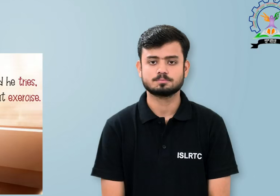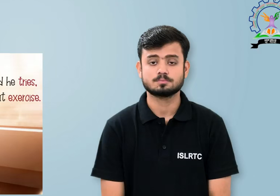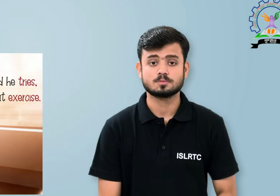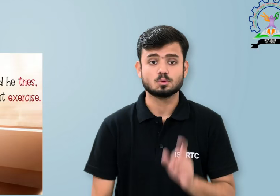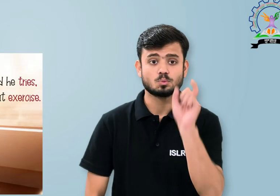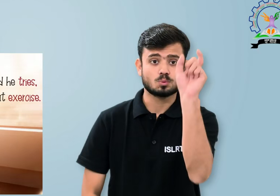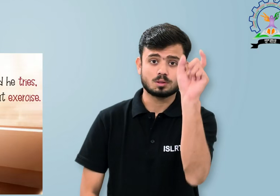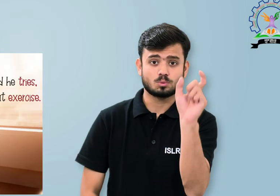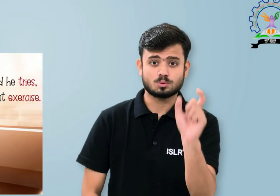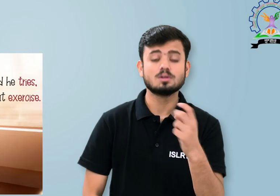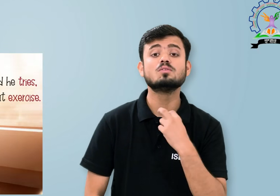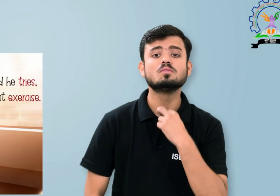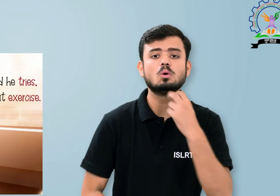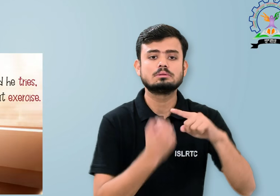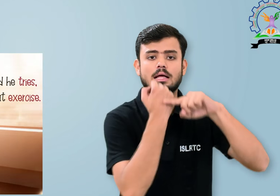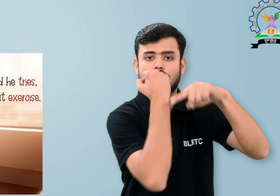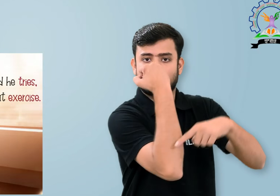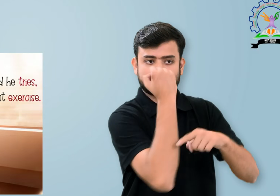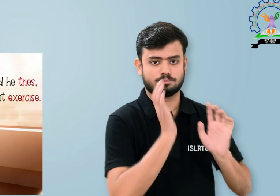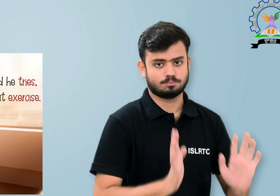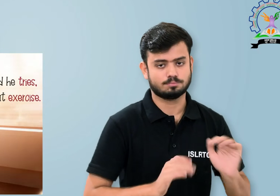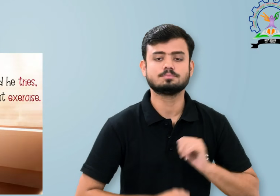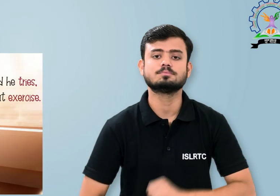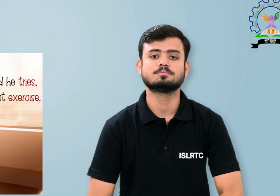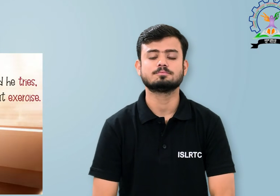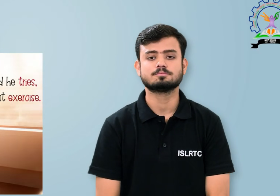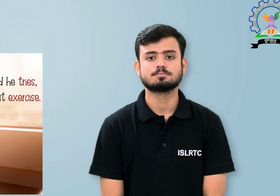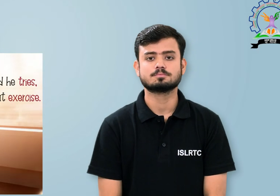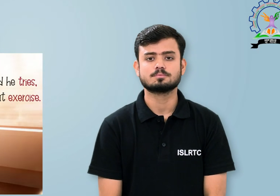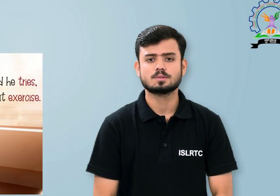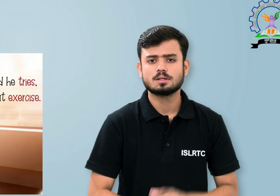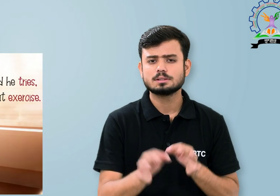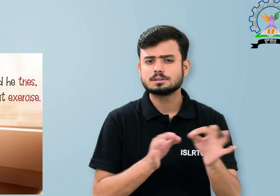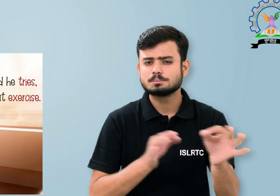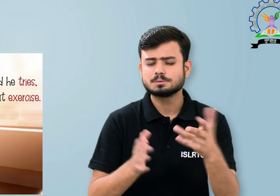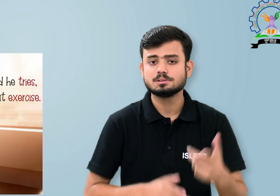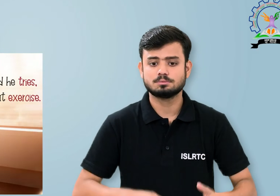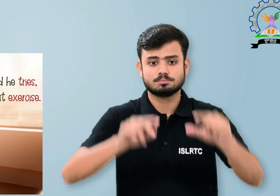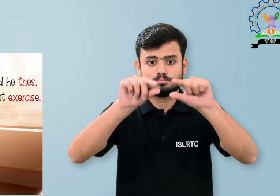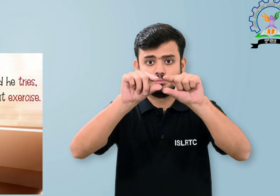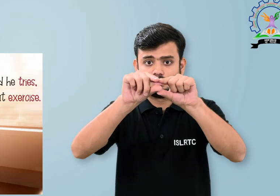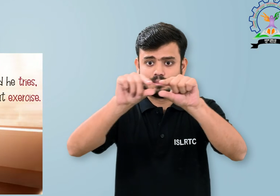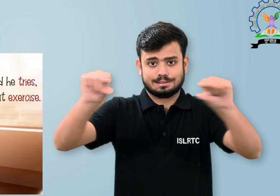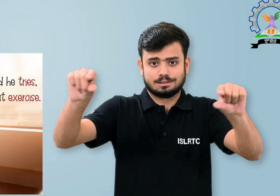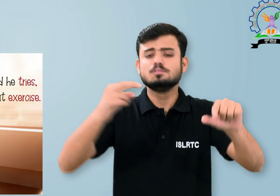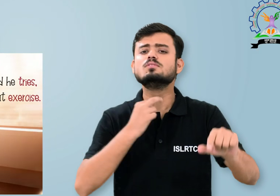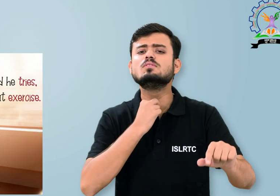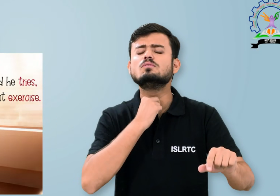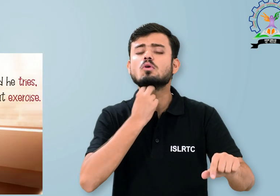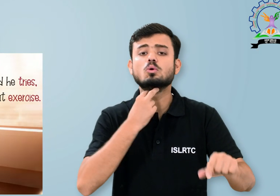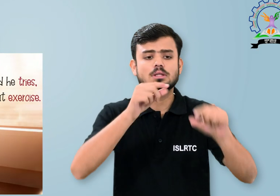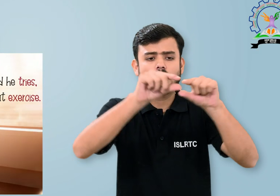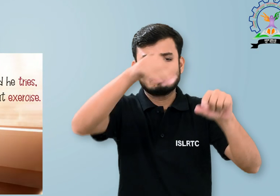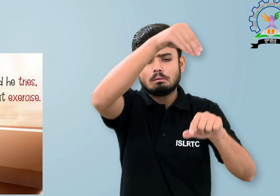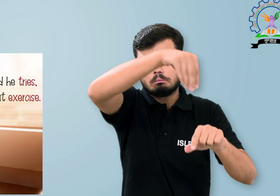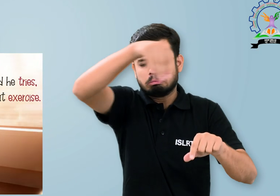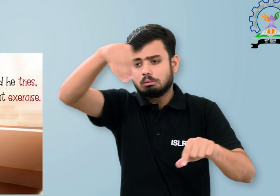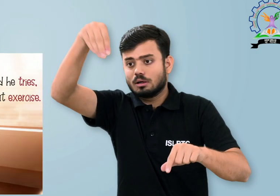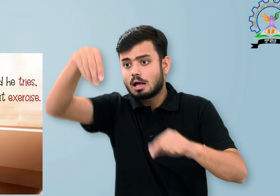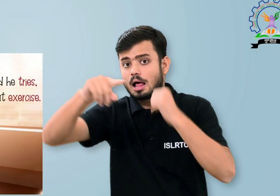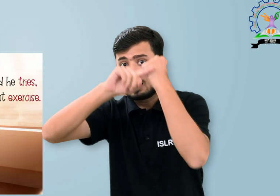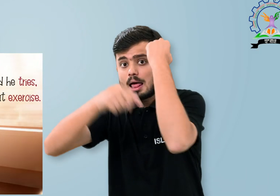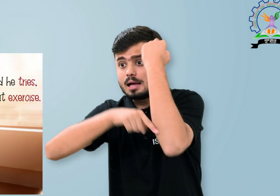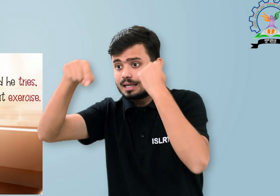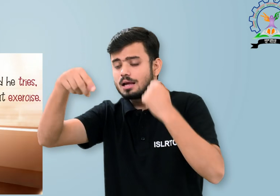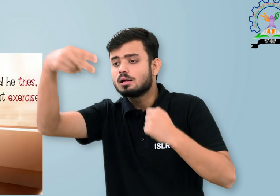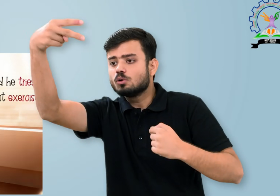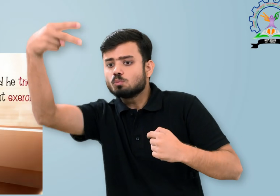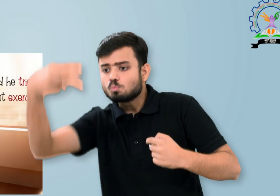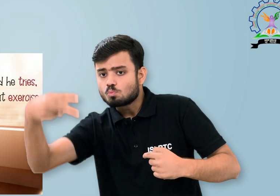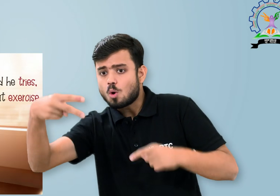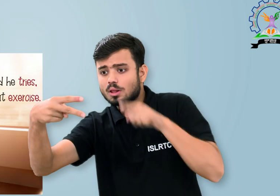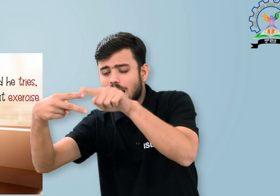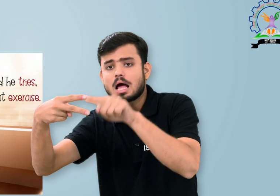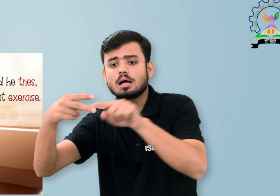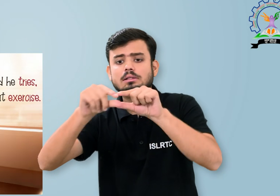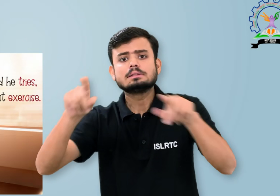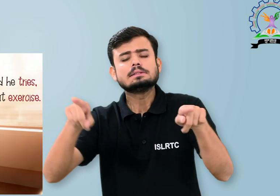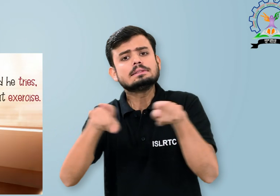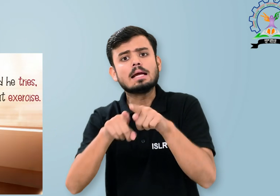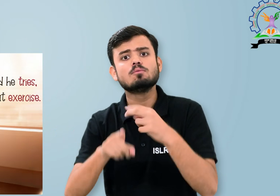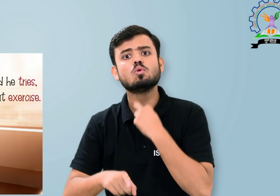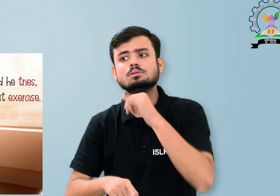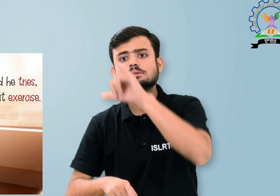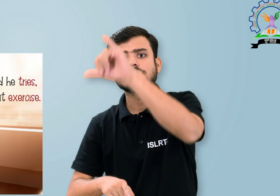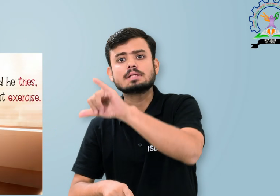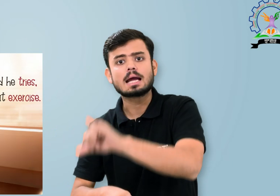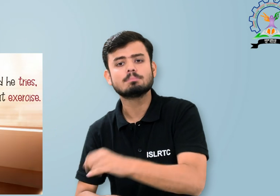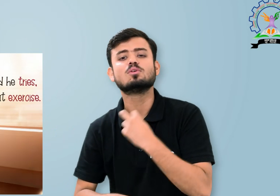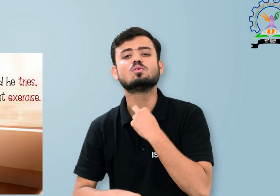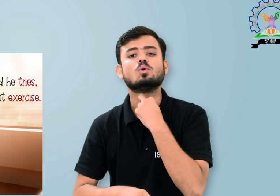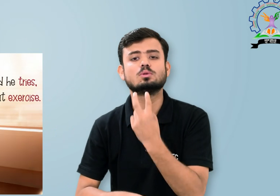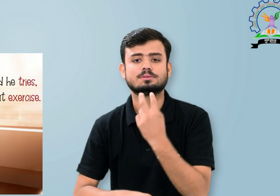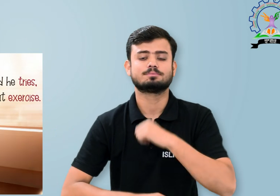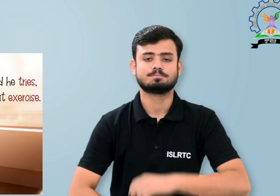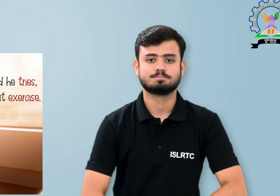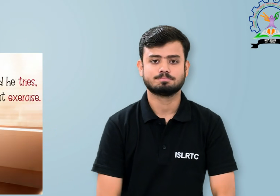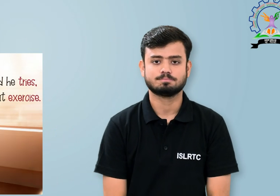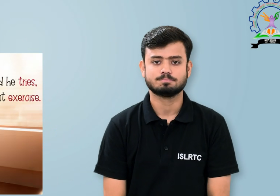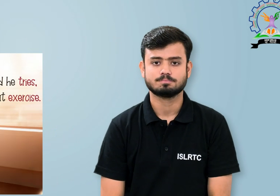Rhyme Correspondence of sound between words or the endings of words.